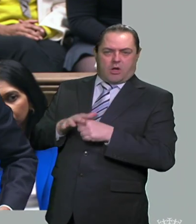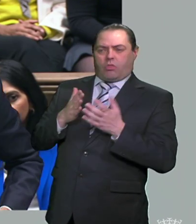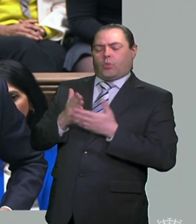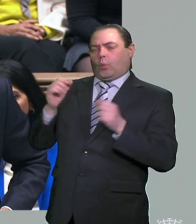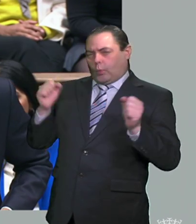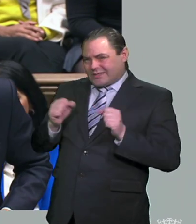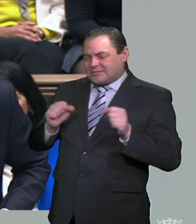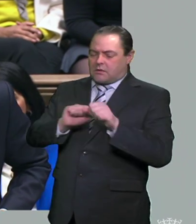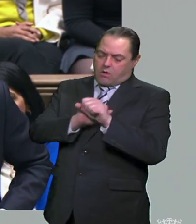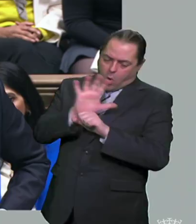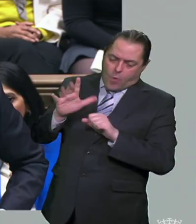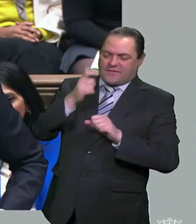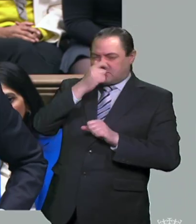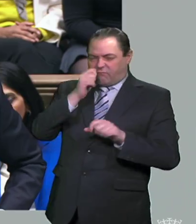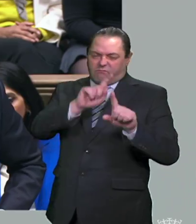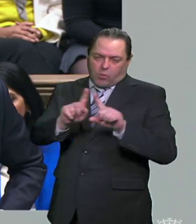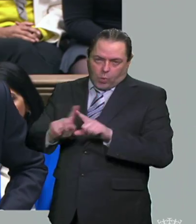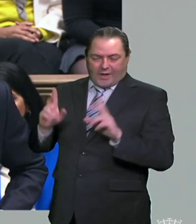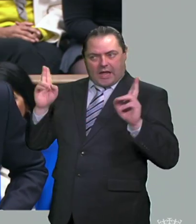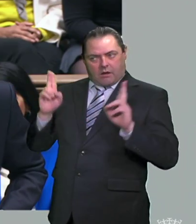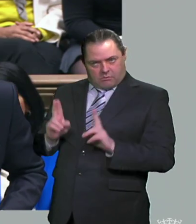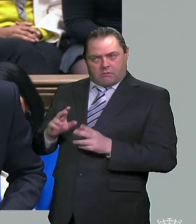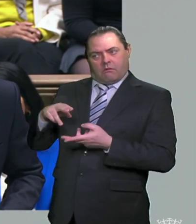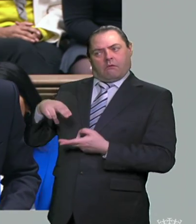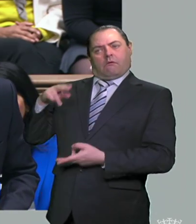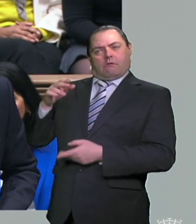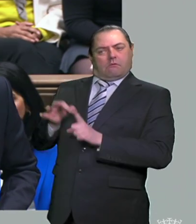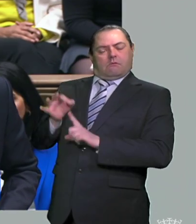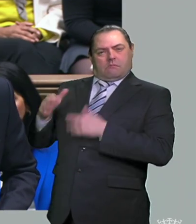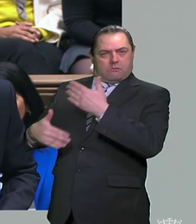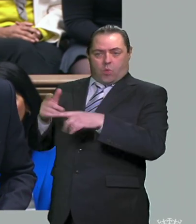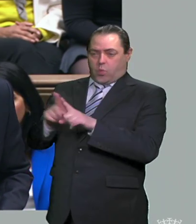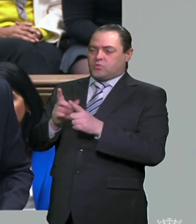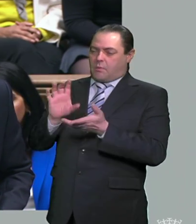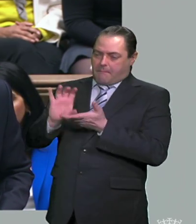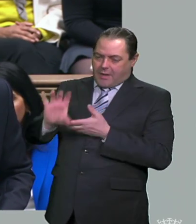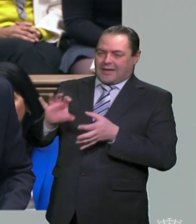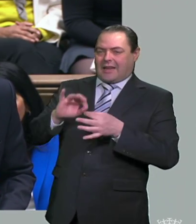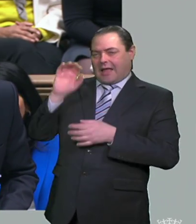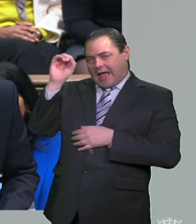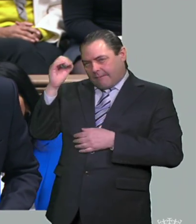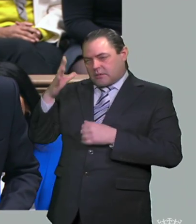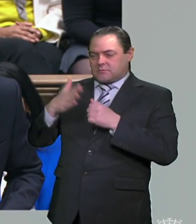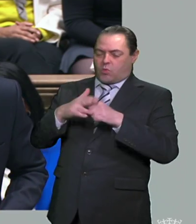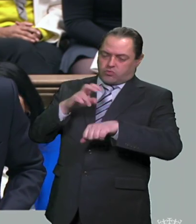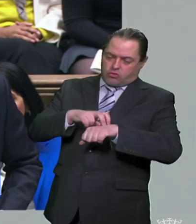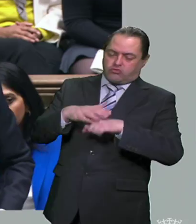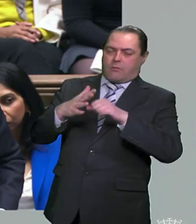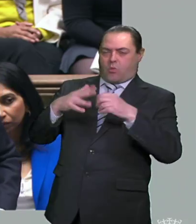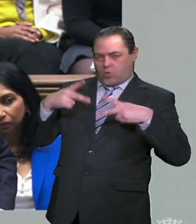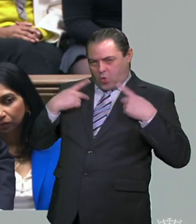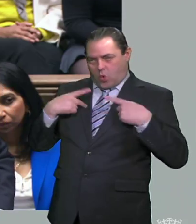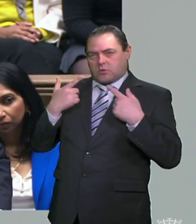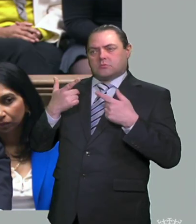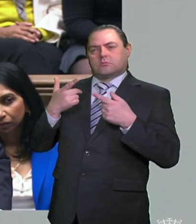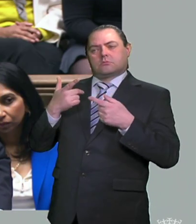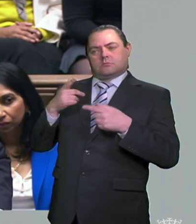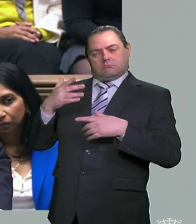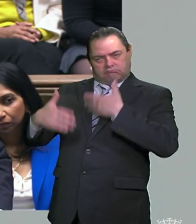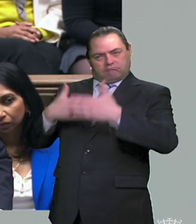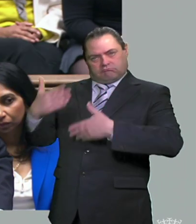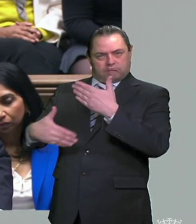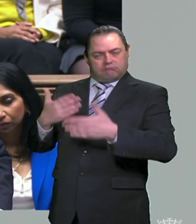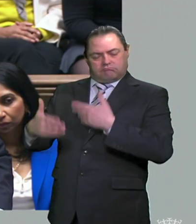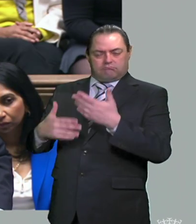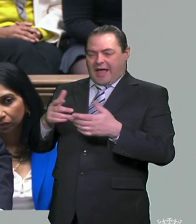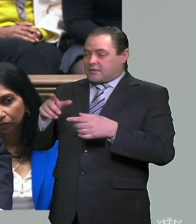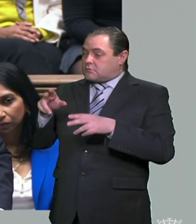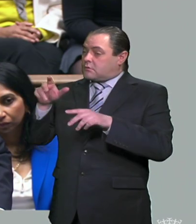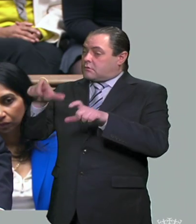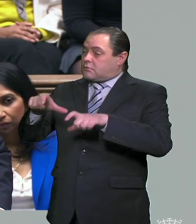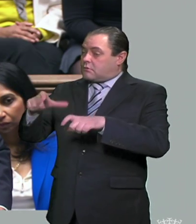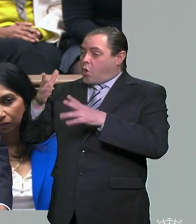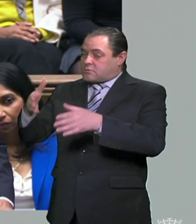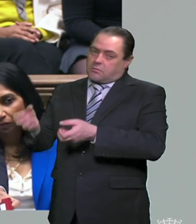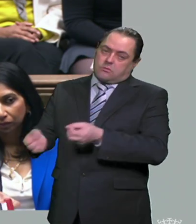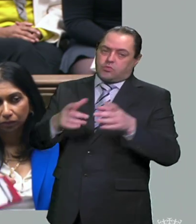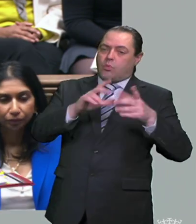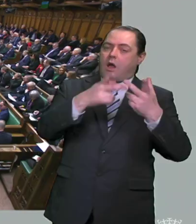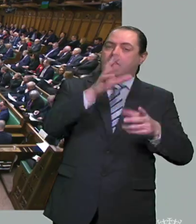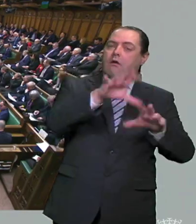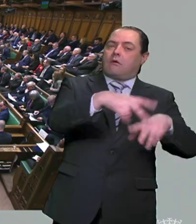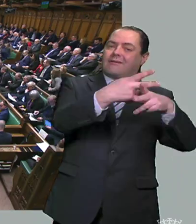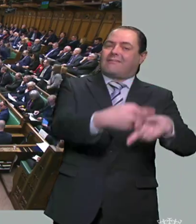Because of the investments that we are making in more ambulances, more doctors and nurses, and more discharges, I am confident that we will continue to make progress towards securing the care that we all expect and need to see.